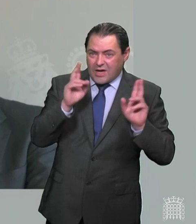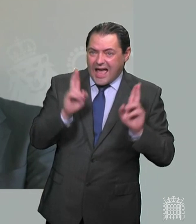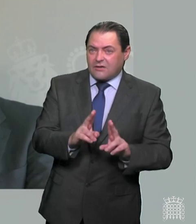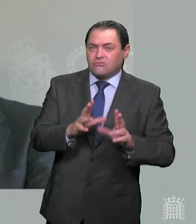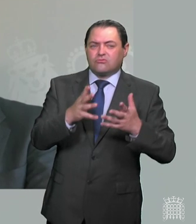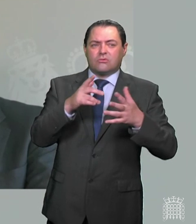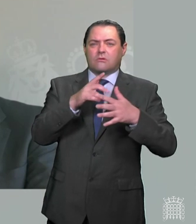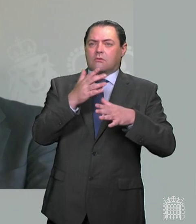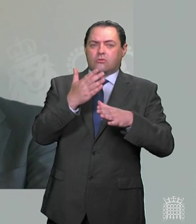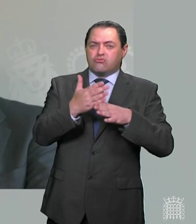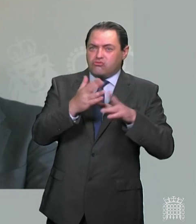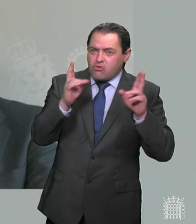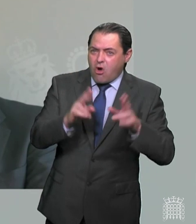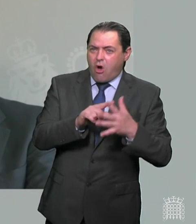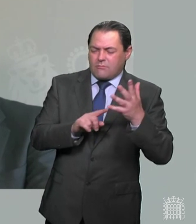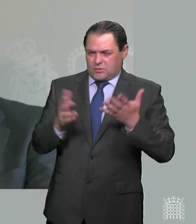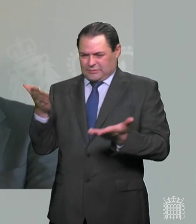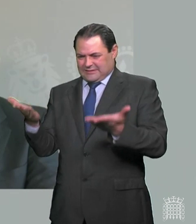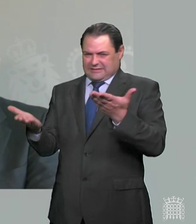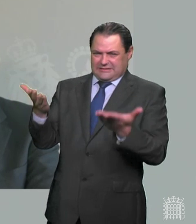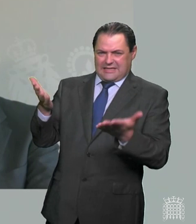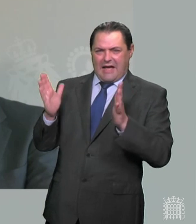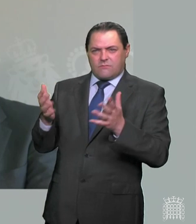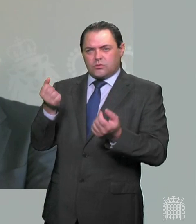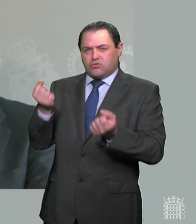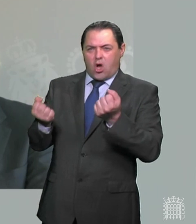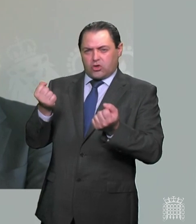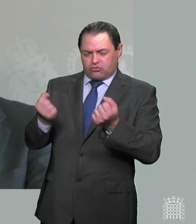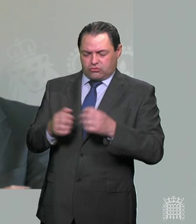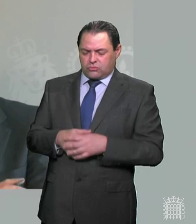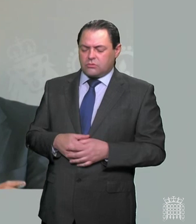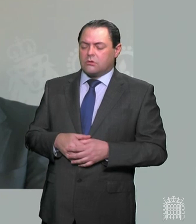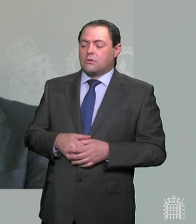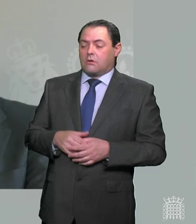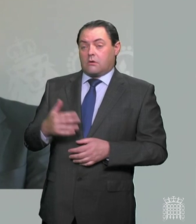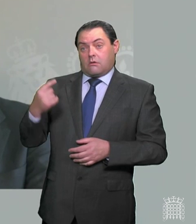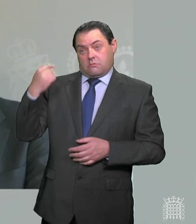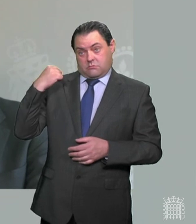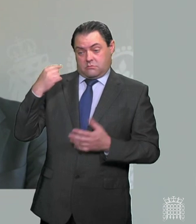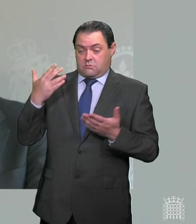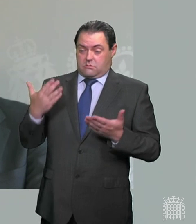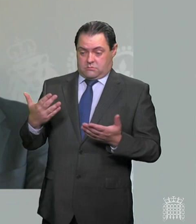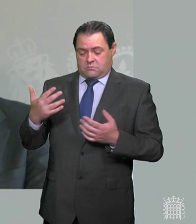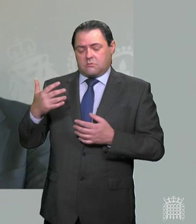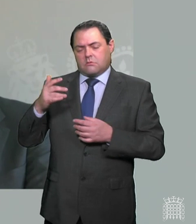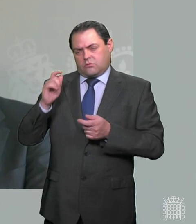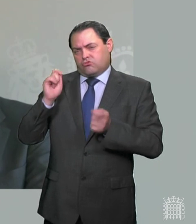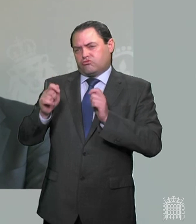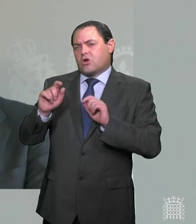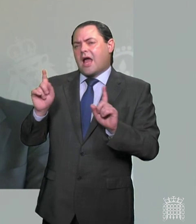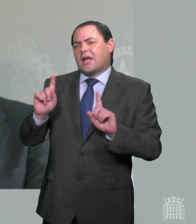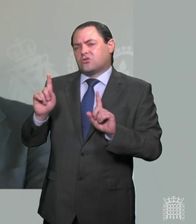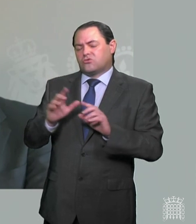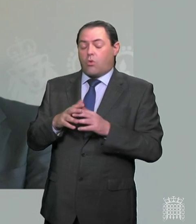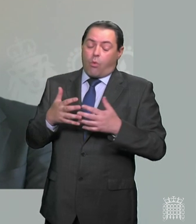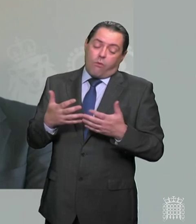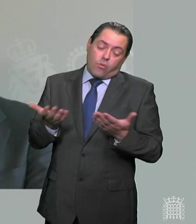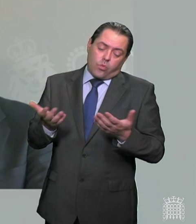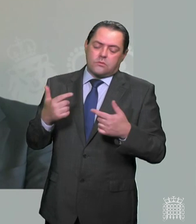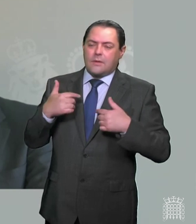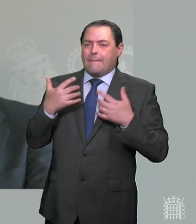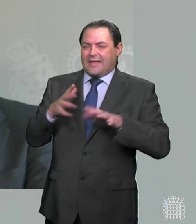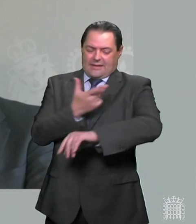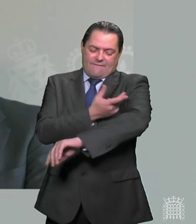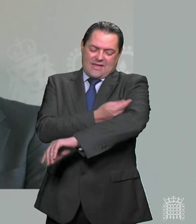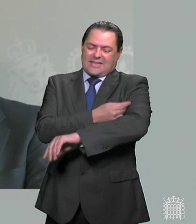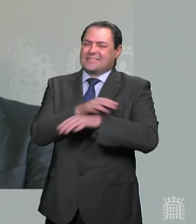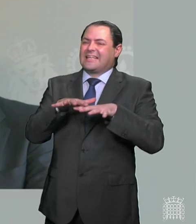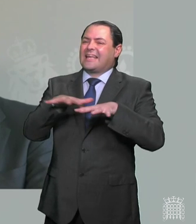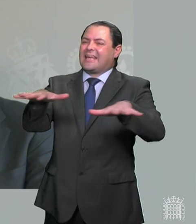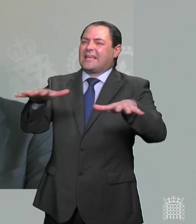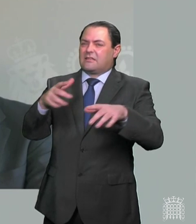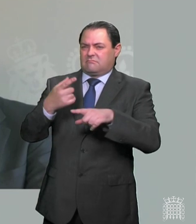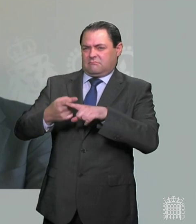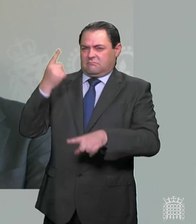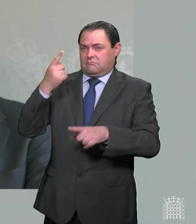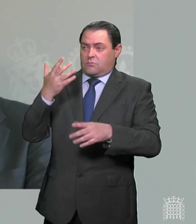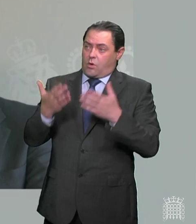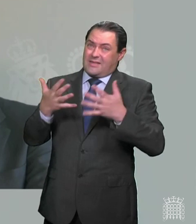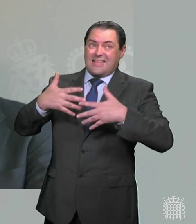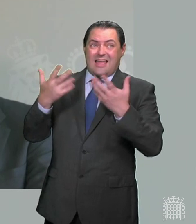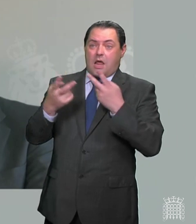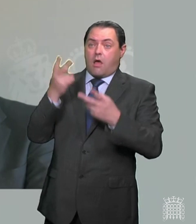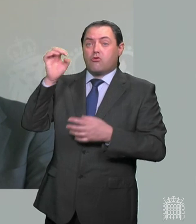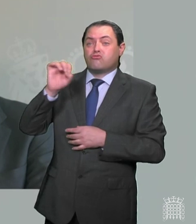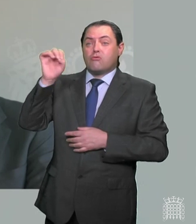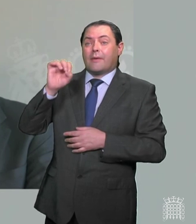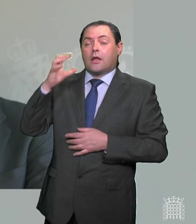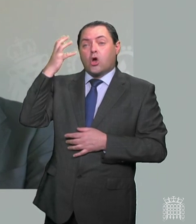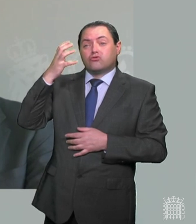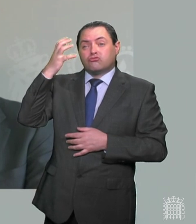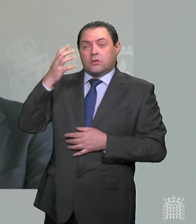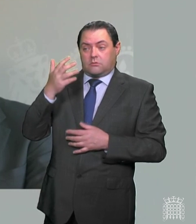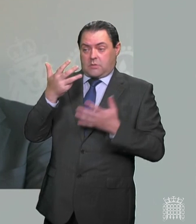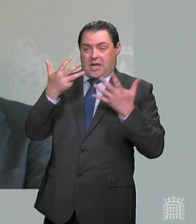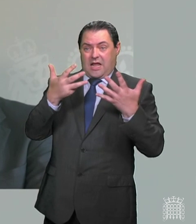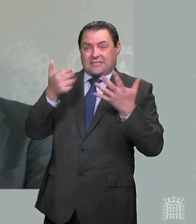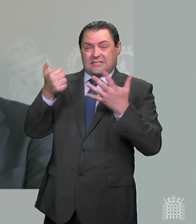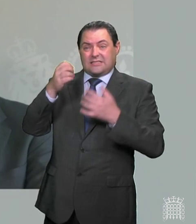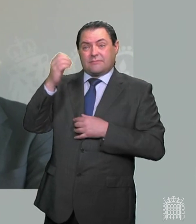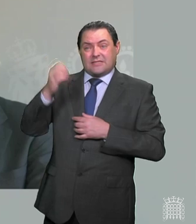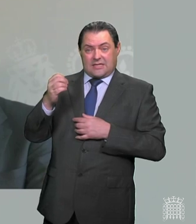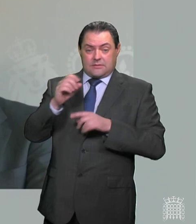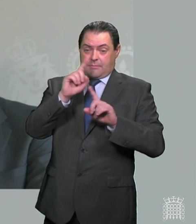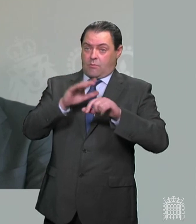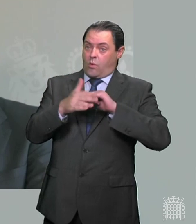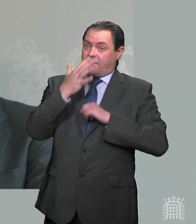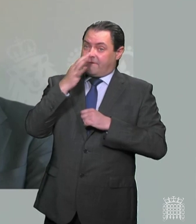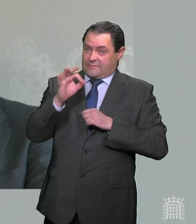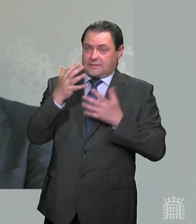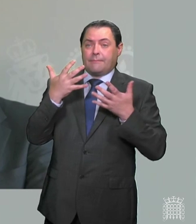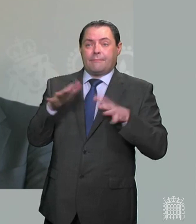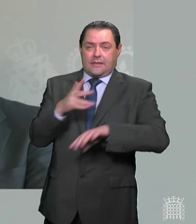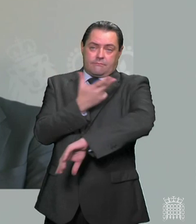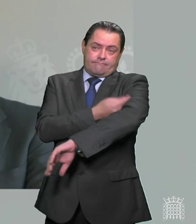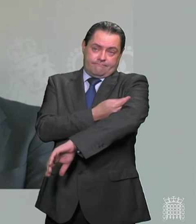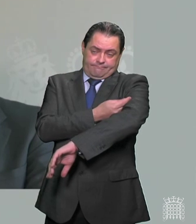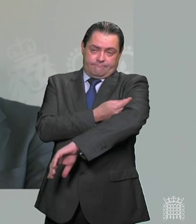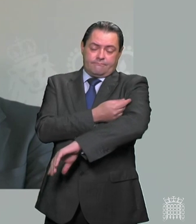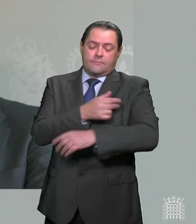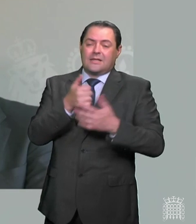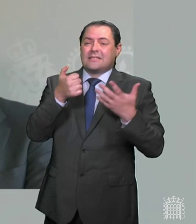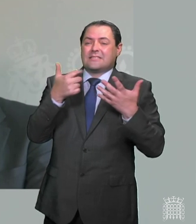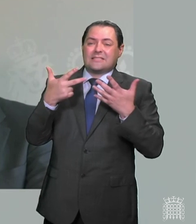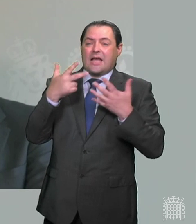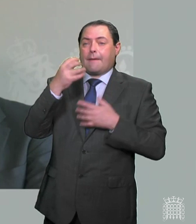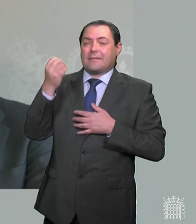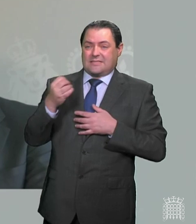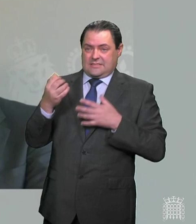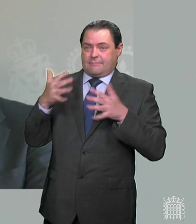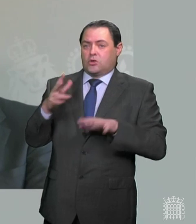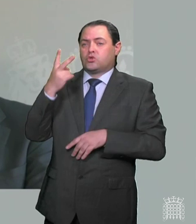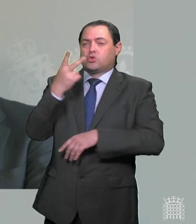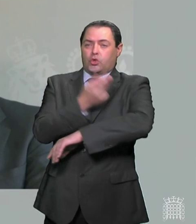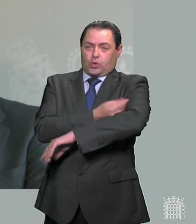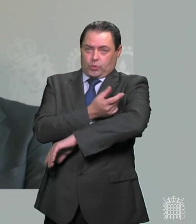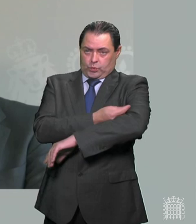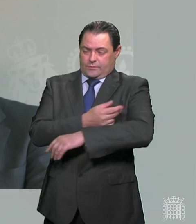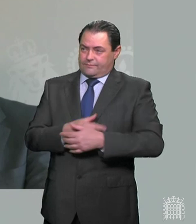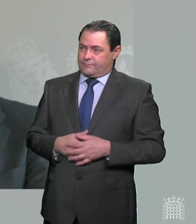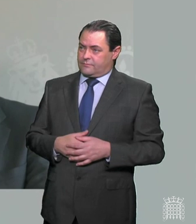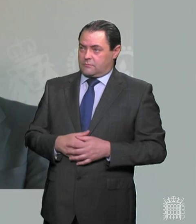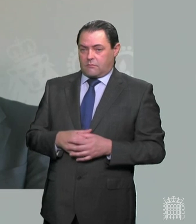What has changed since we were thinking in those ways is of course that we have rolled out vaccines faster than any other country in Europe: 96% of people over 50 will now have had a vaccine, and 68% of people have had two jabs.